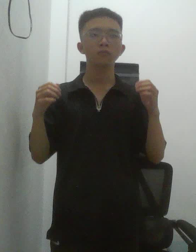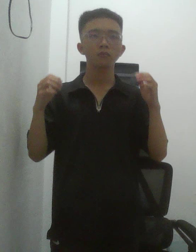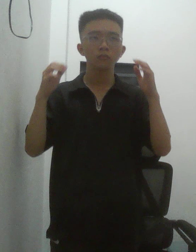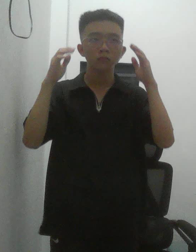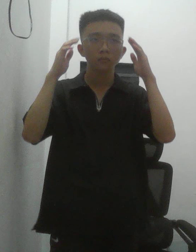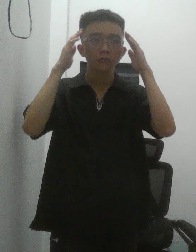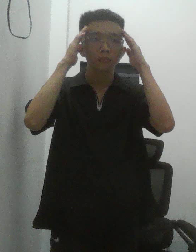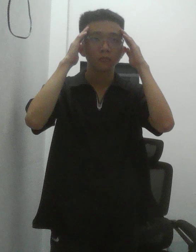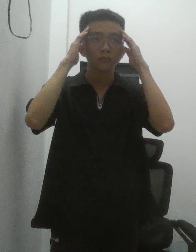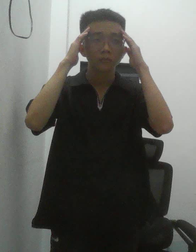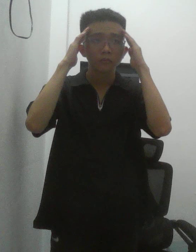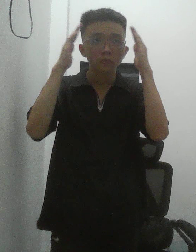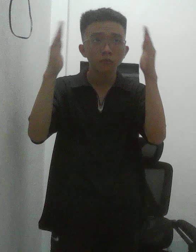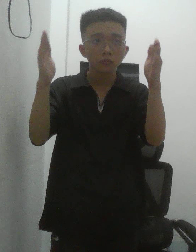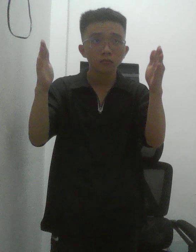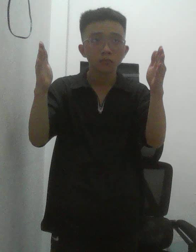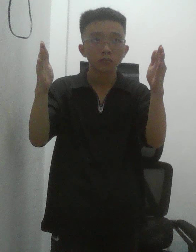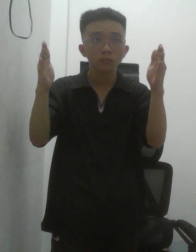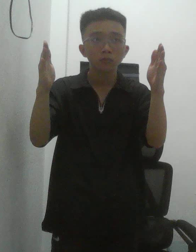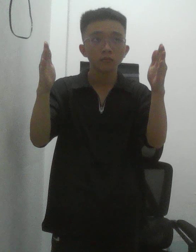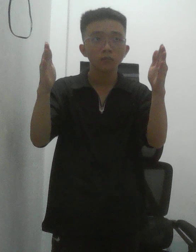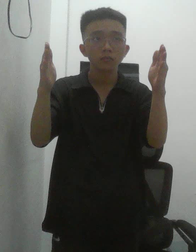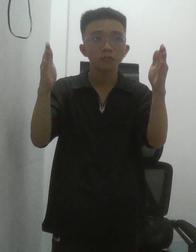quan tam